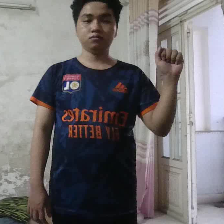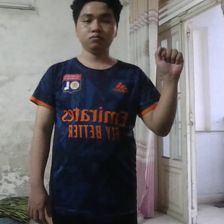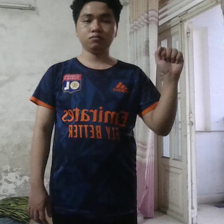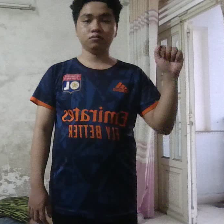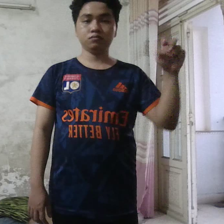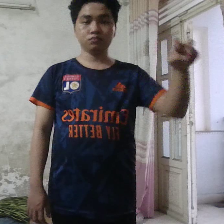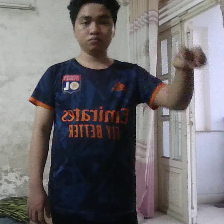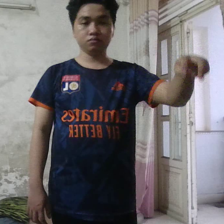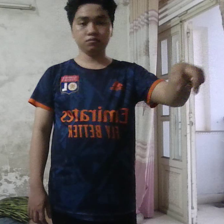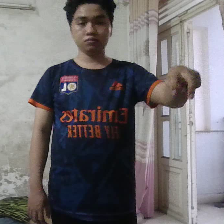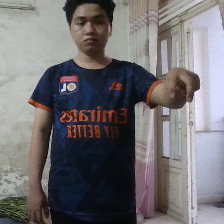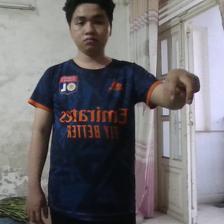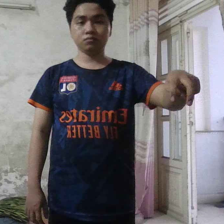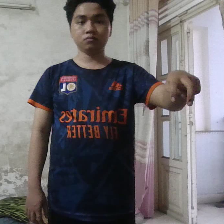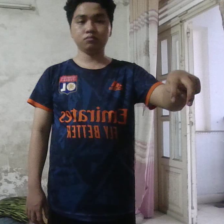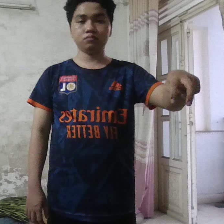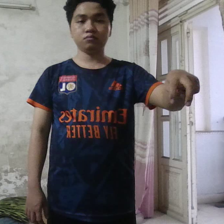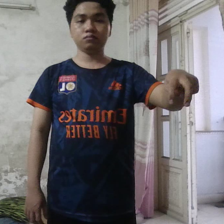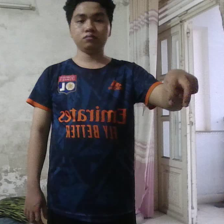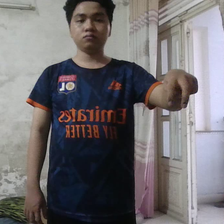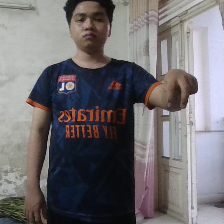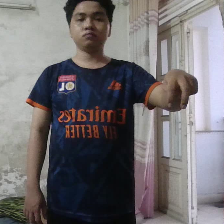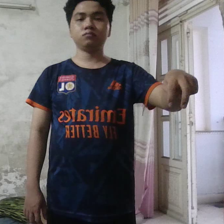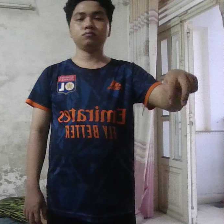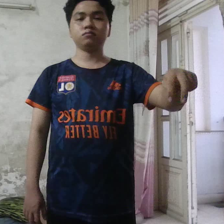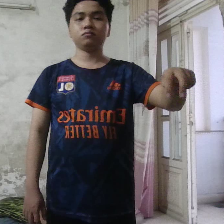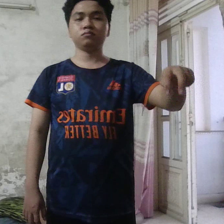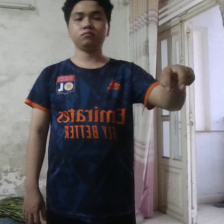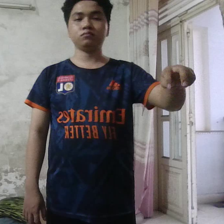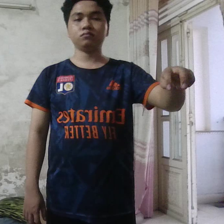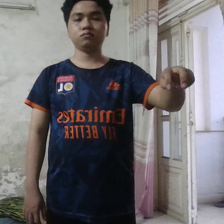â